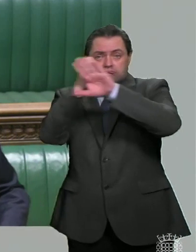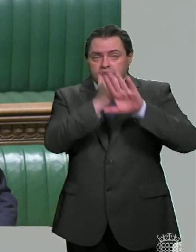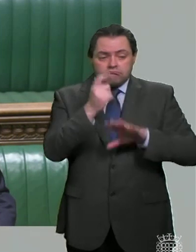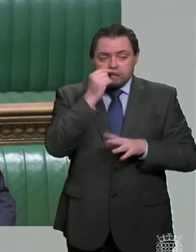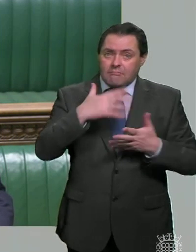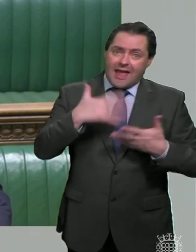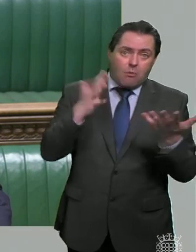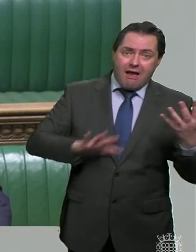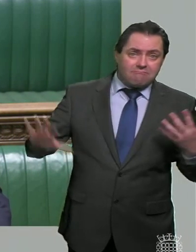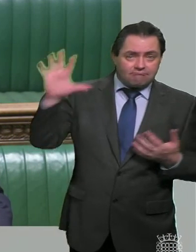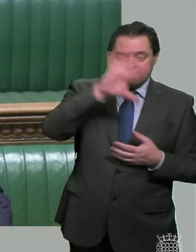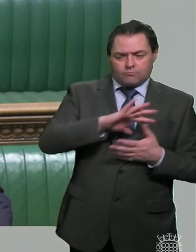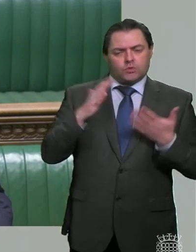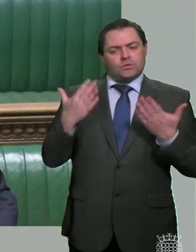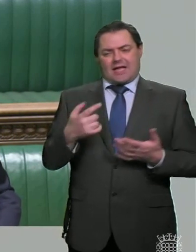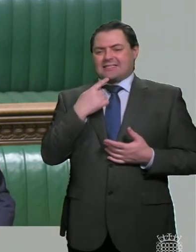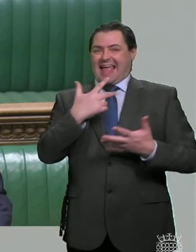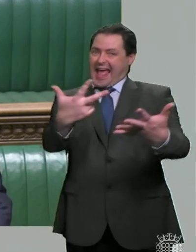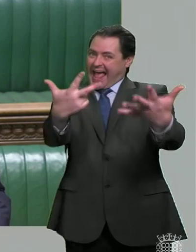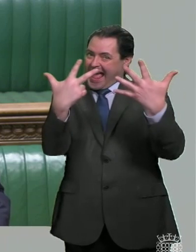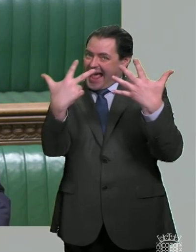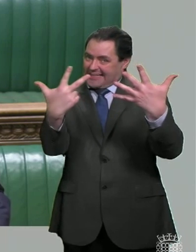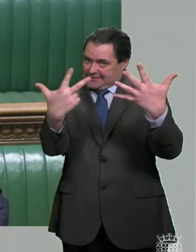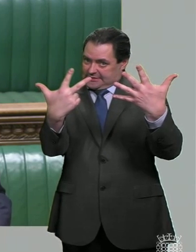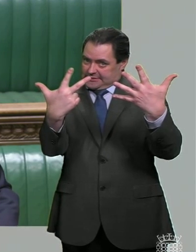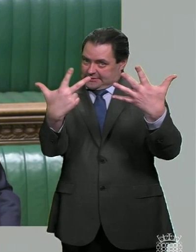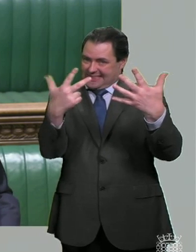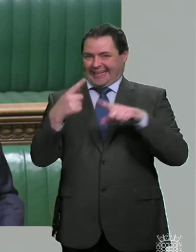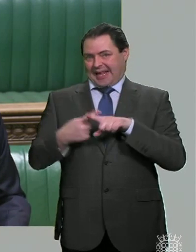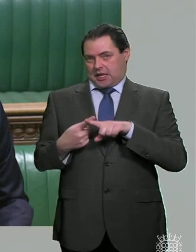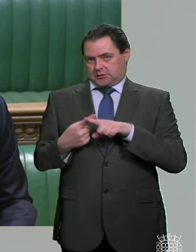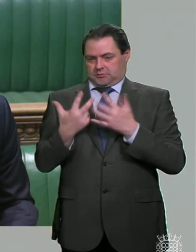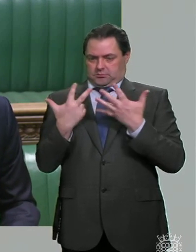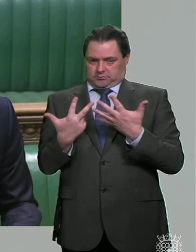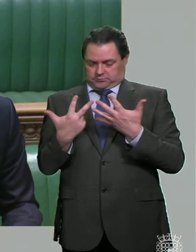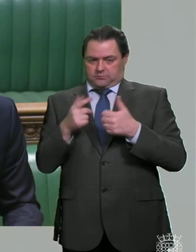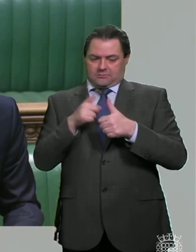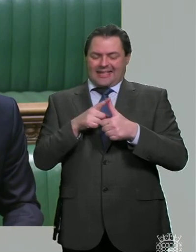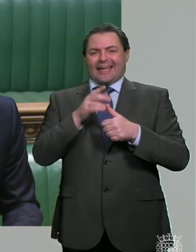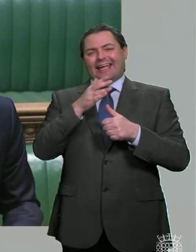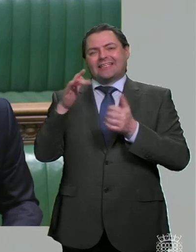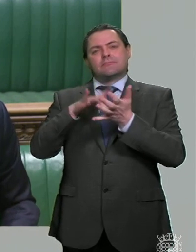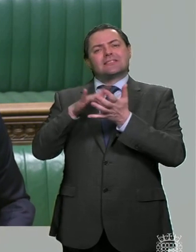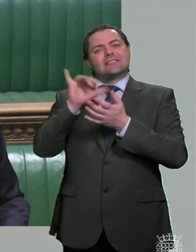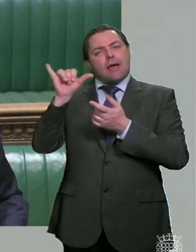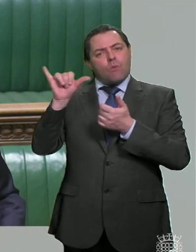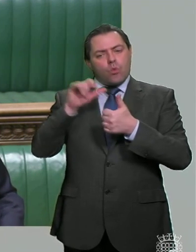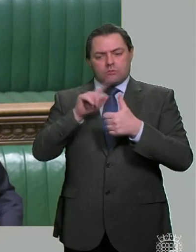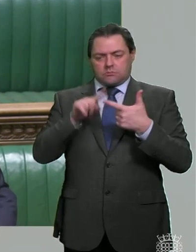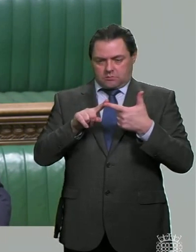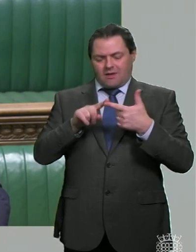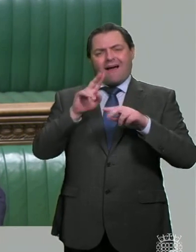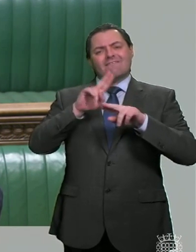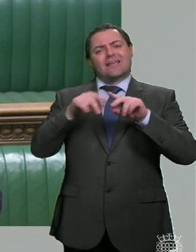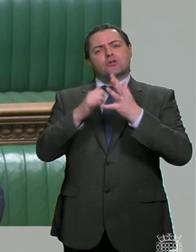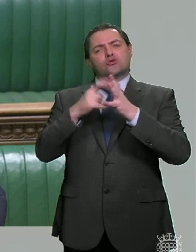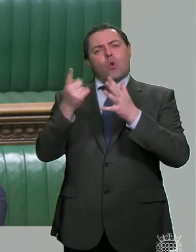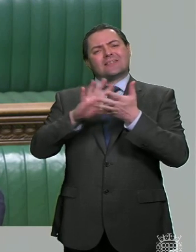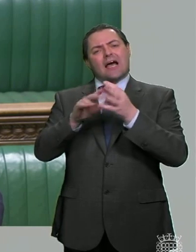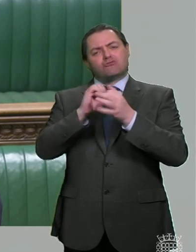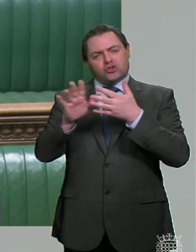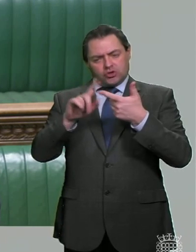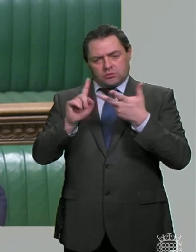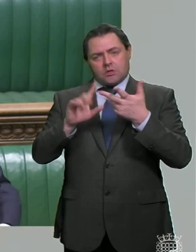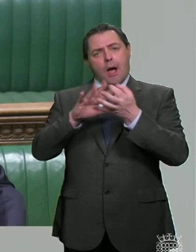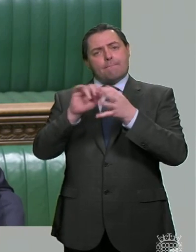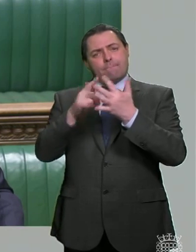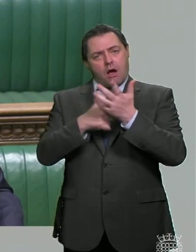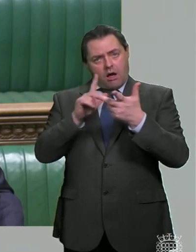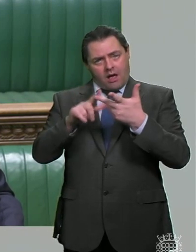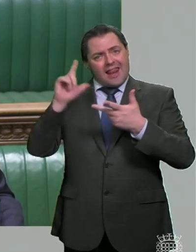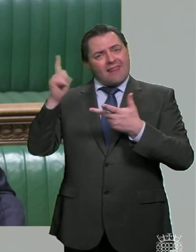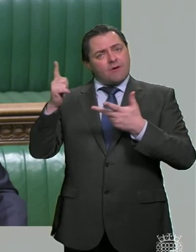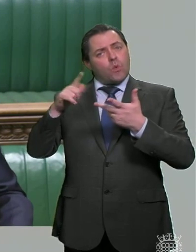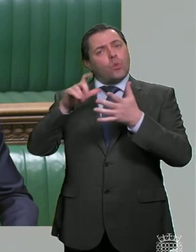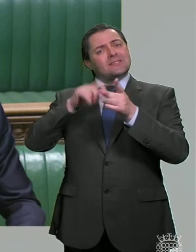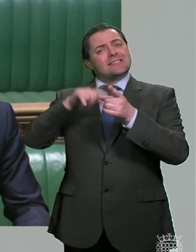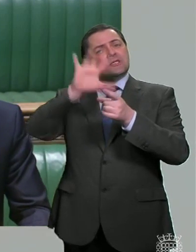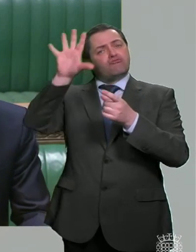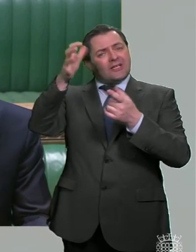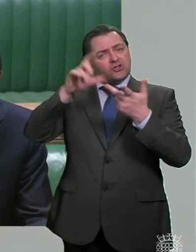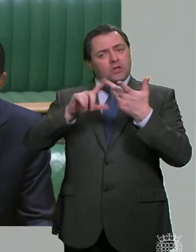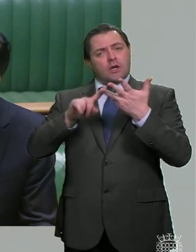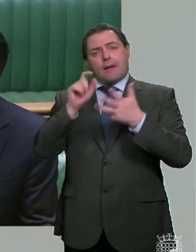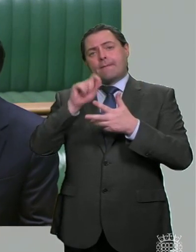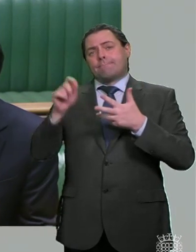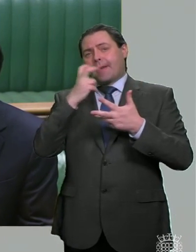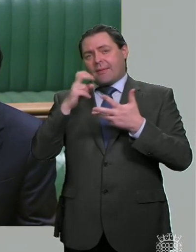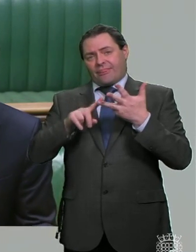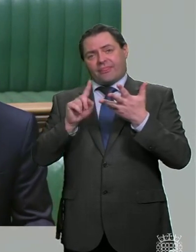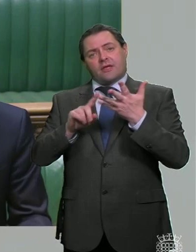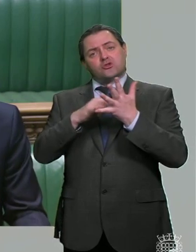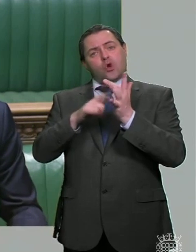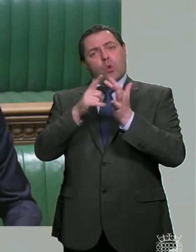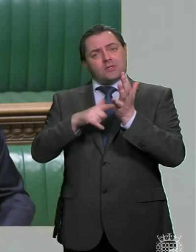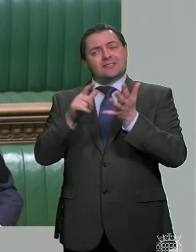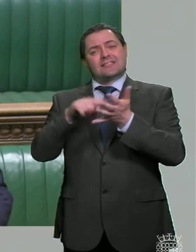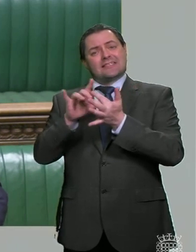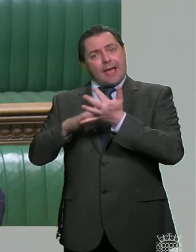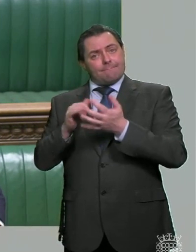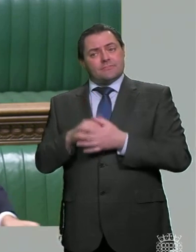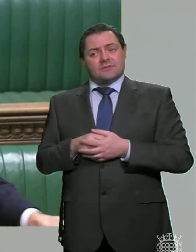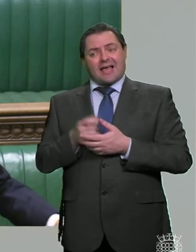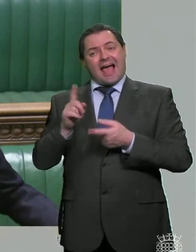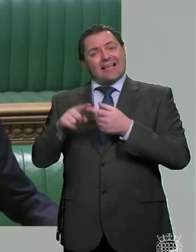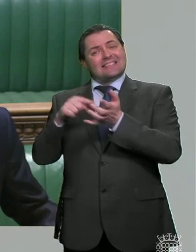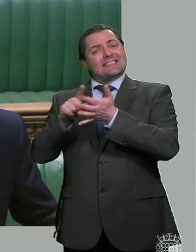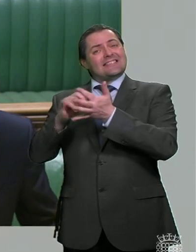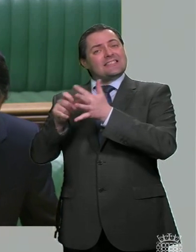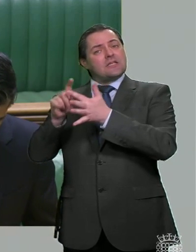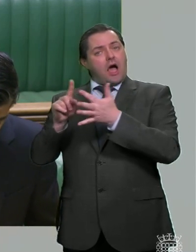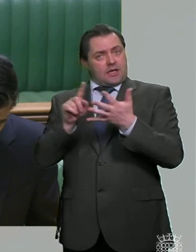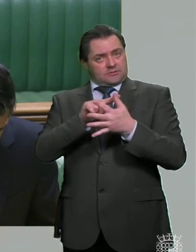Today, I can announce the eight freeport locations in England: East Midlands airport; Felixstowe and Harwich; Humber; Liverpool city region; Plymouth; Solent; Thames; and Teesside.